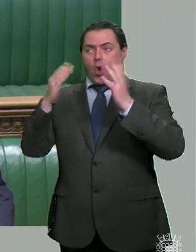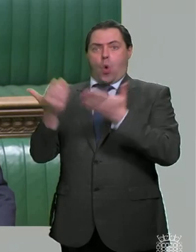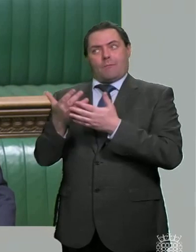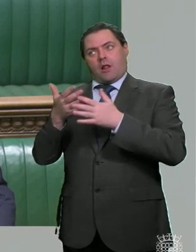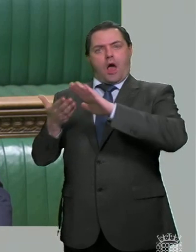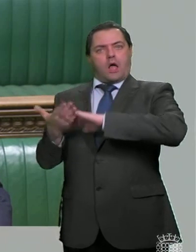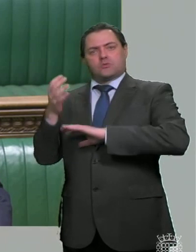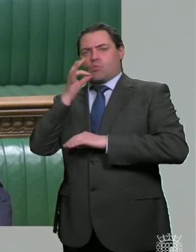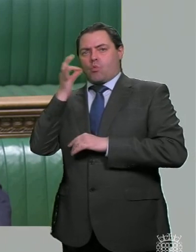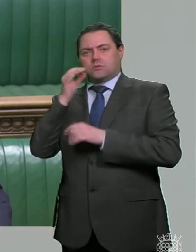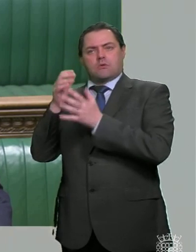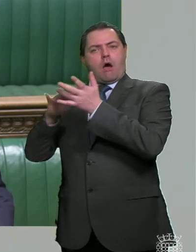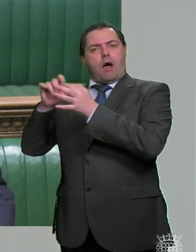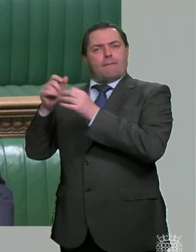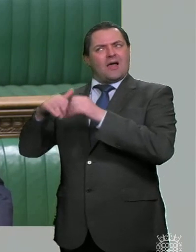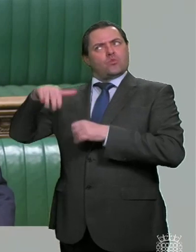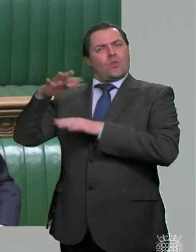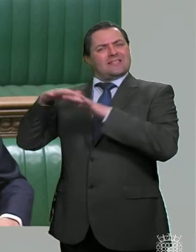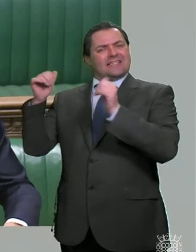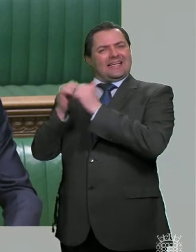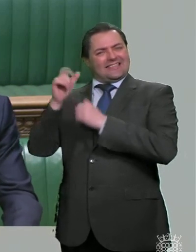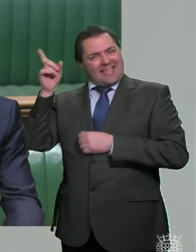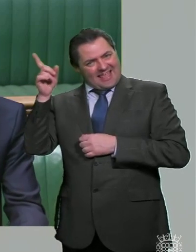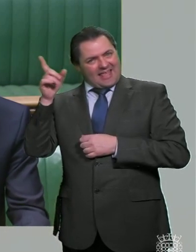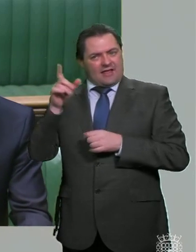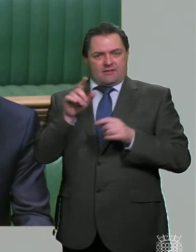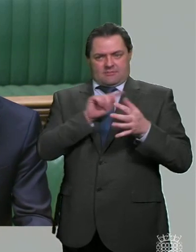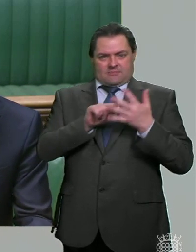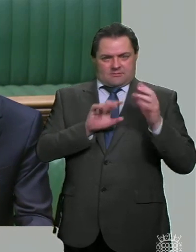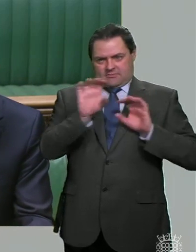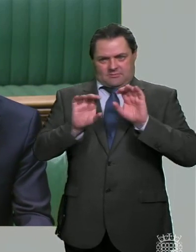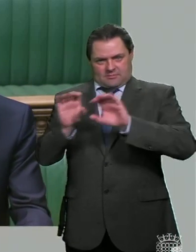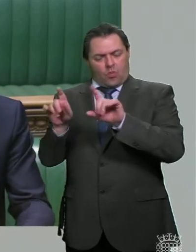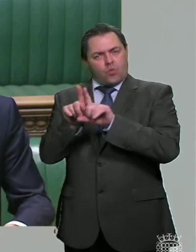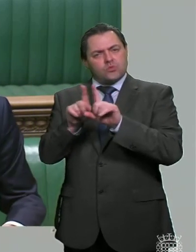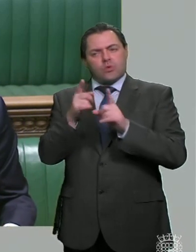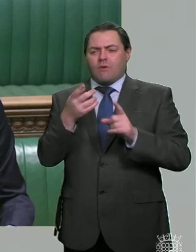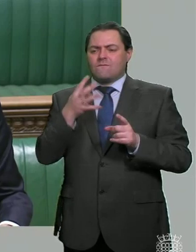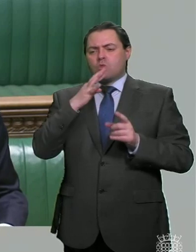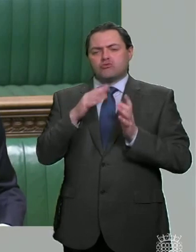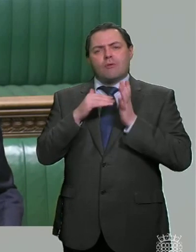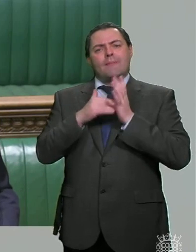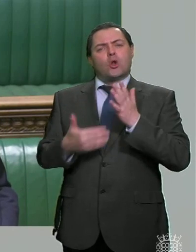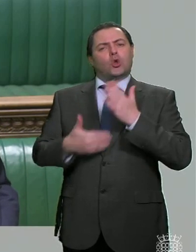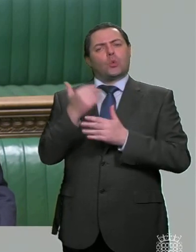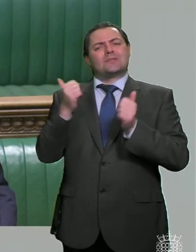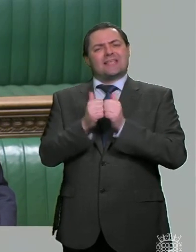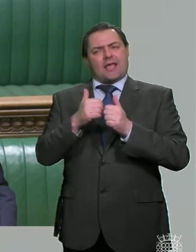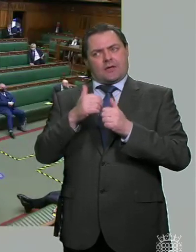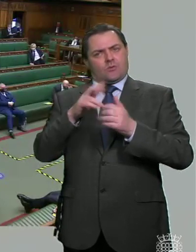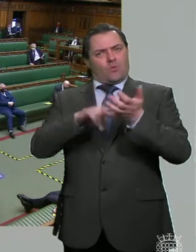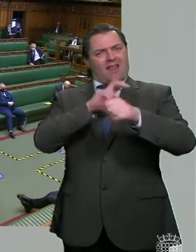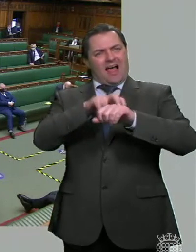the North sea transition deal, along with the first allocations of the £400 million new deal for Northern Ireland.